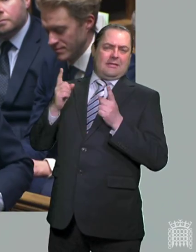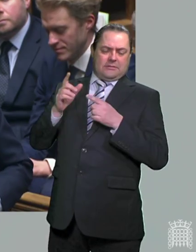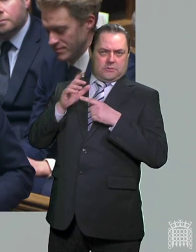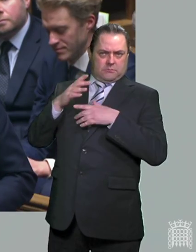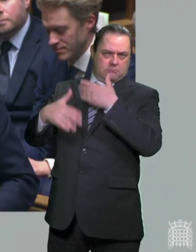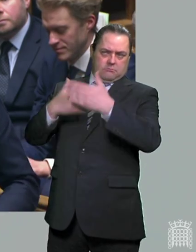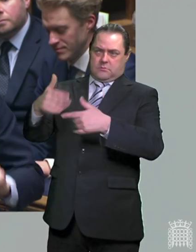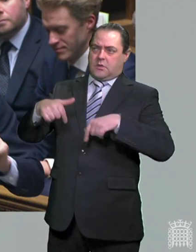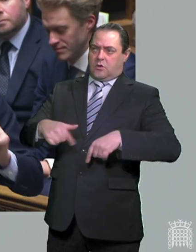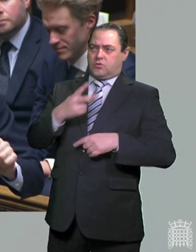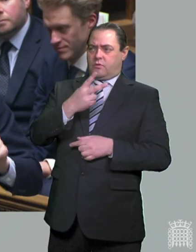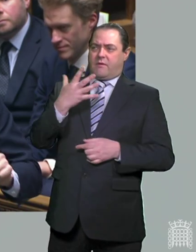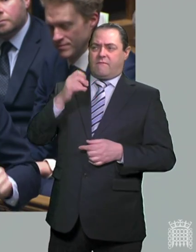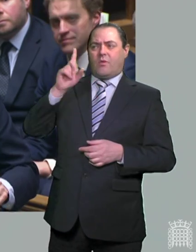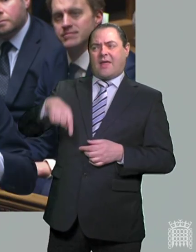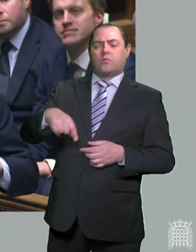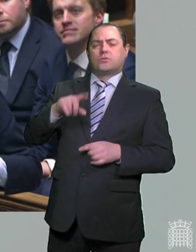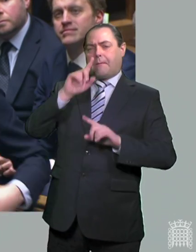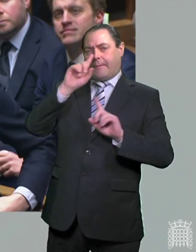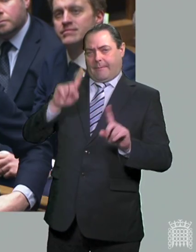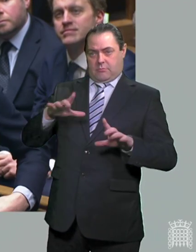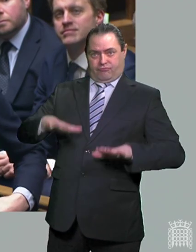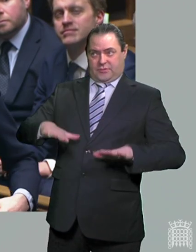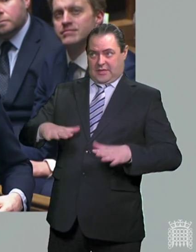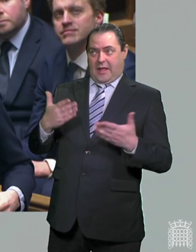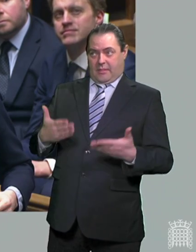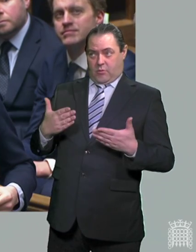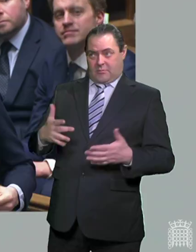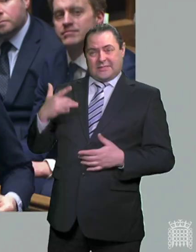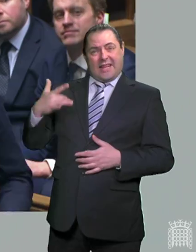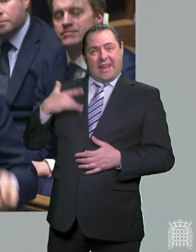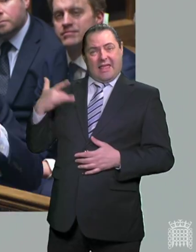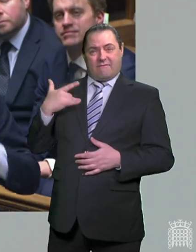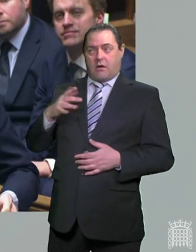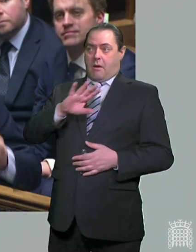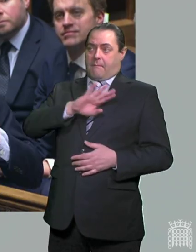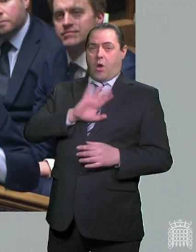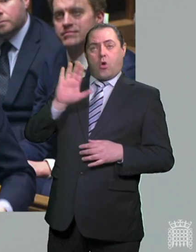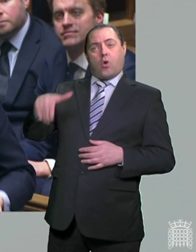There are 250,000 people in this country living on park home sites.